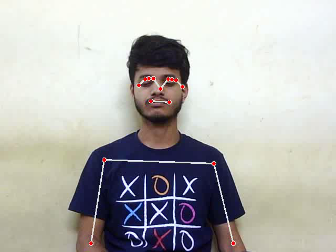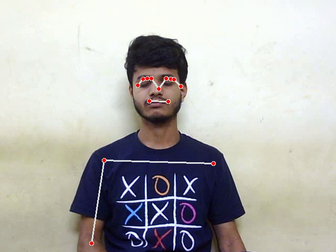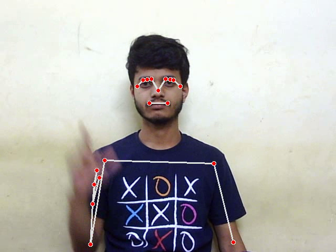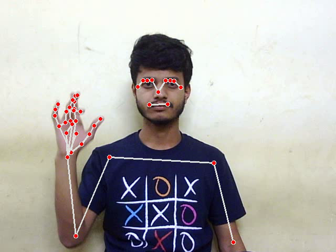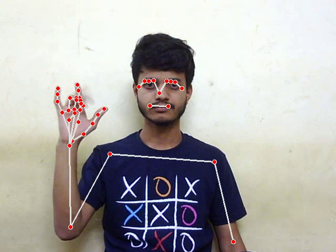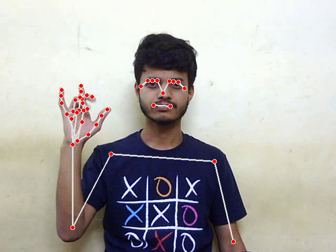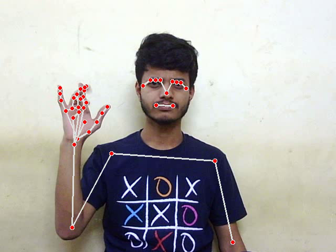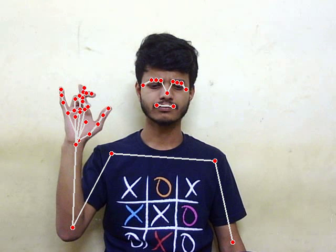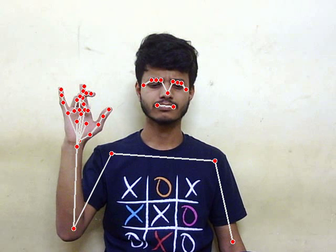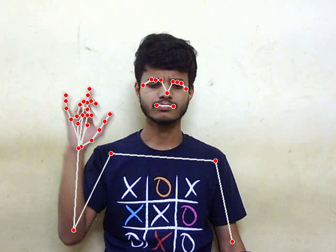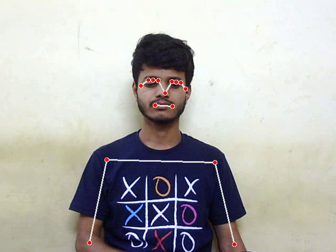why